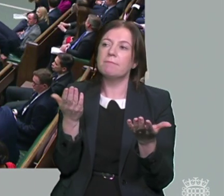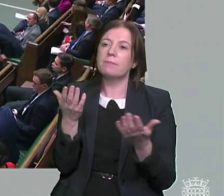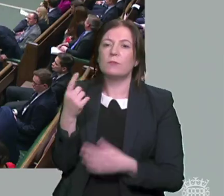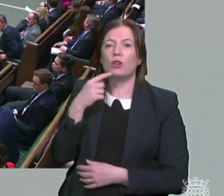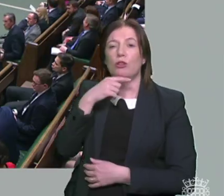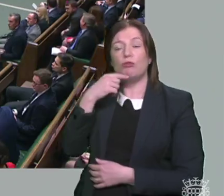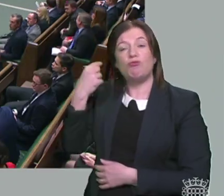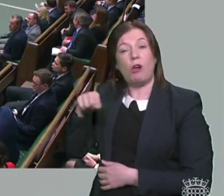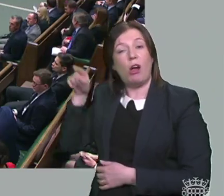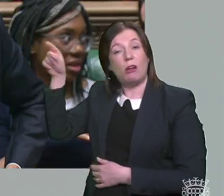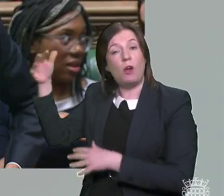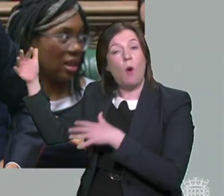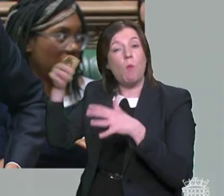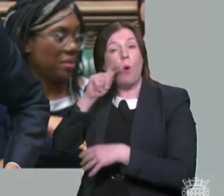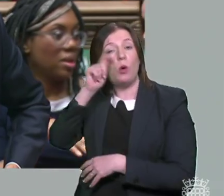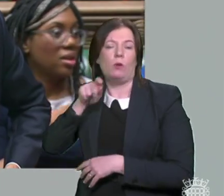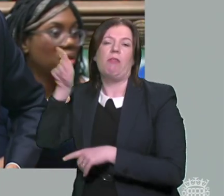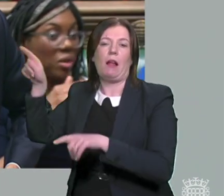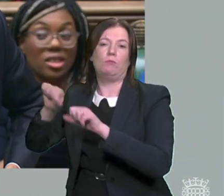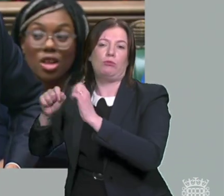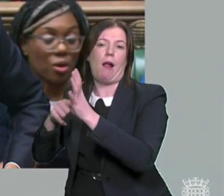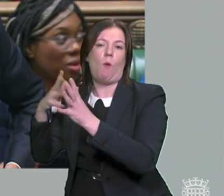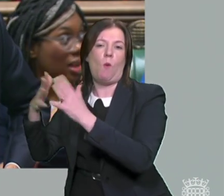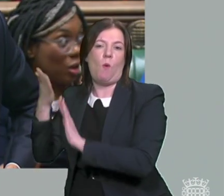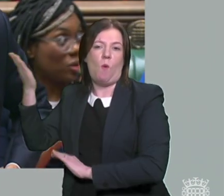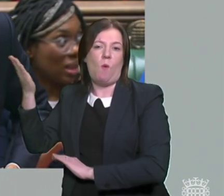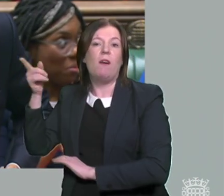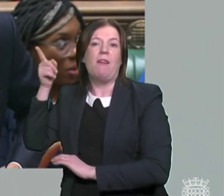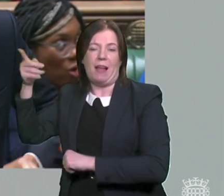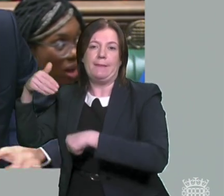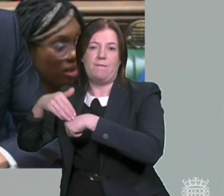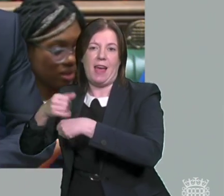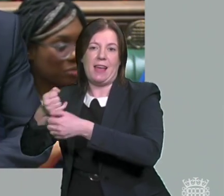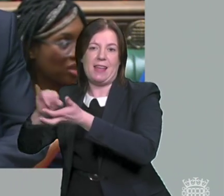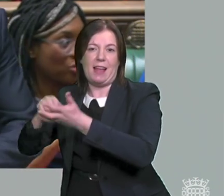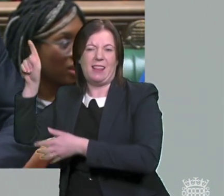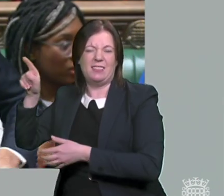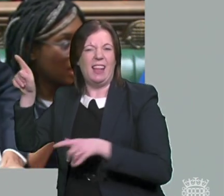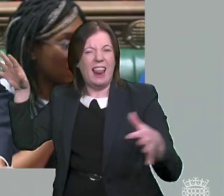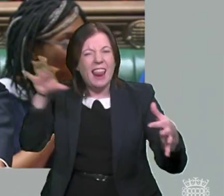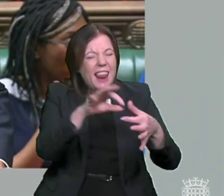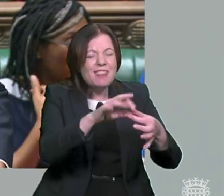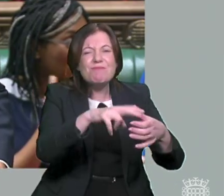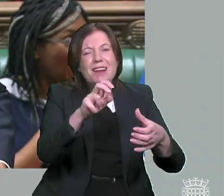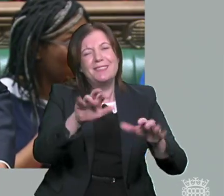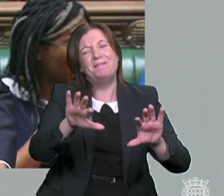Russia’s illegal war in Ukraine and the impact it has had on energy supplies has nothing to do with Brexit.